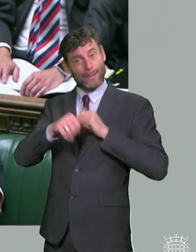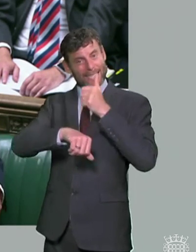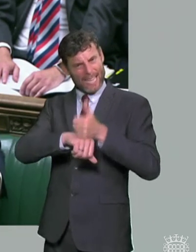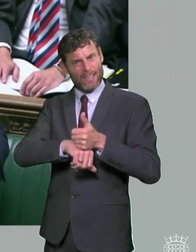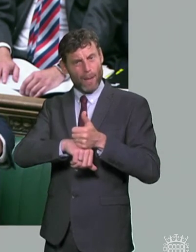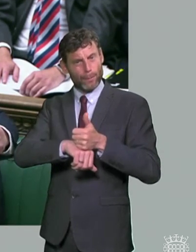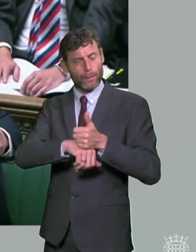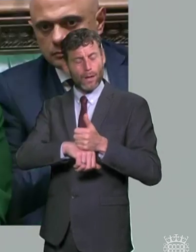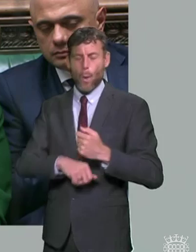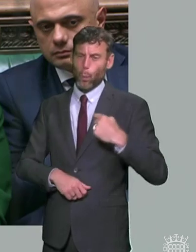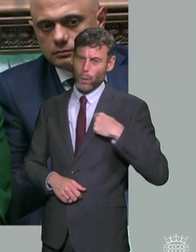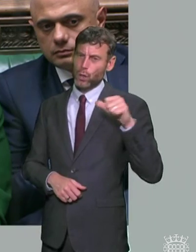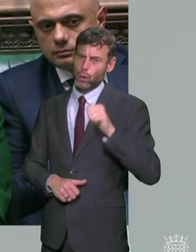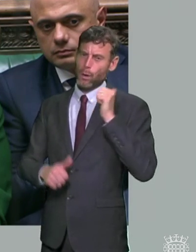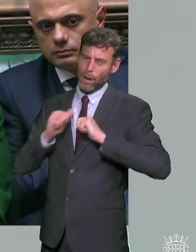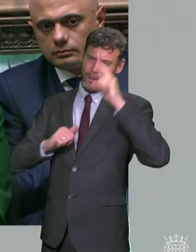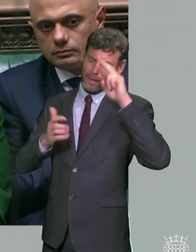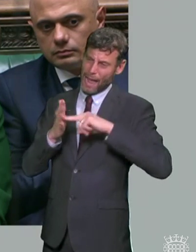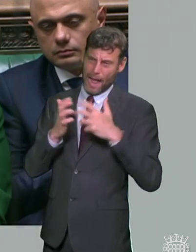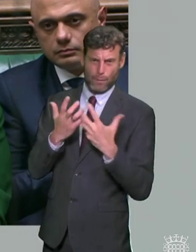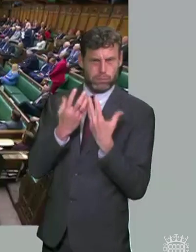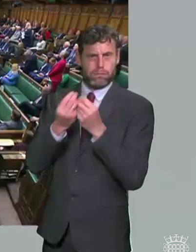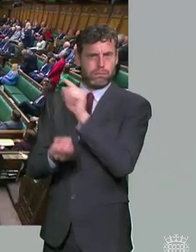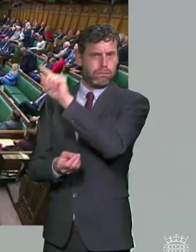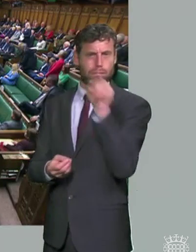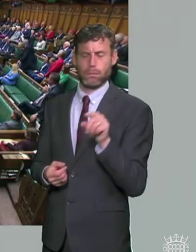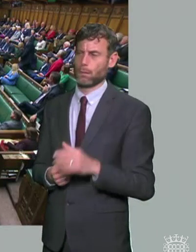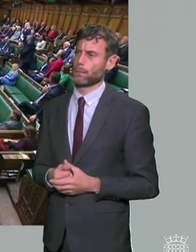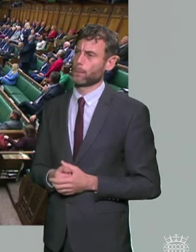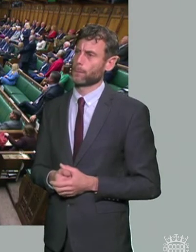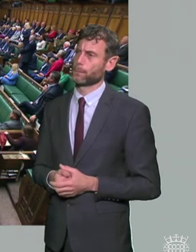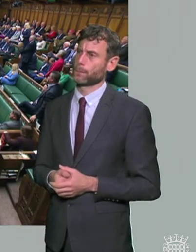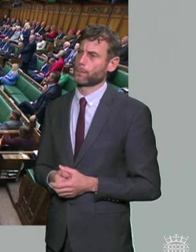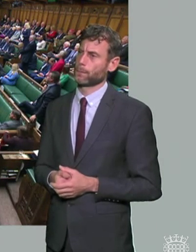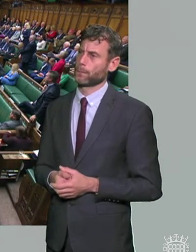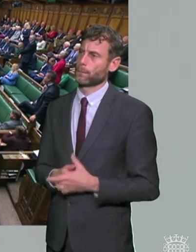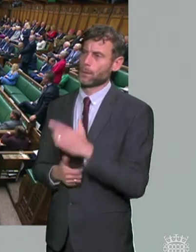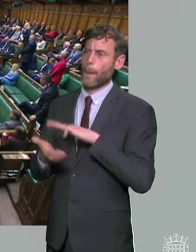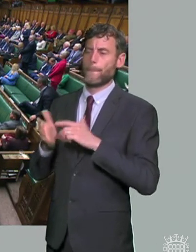I think we should be very proud of what we are doing.